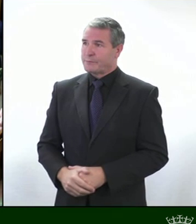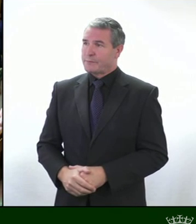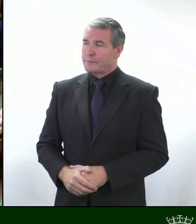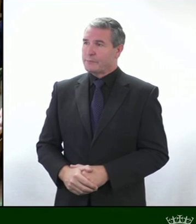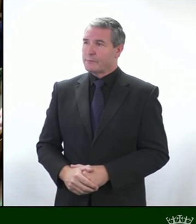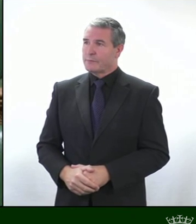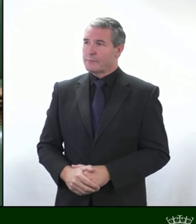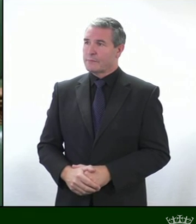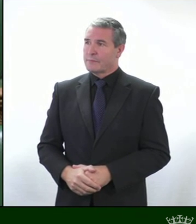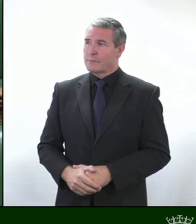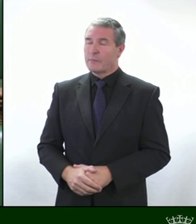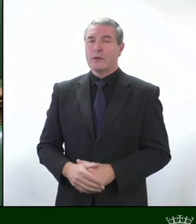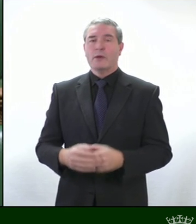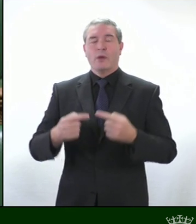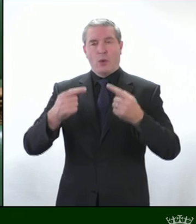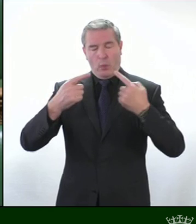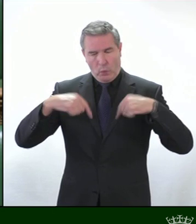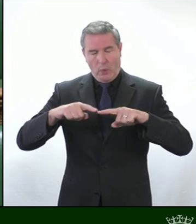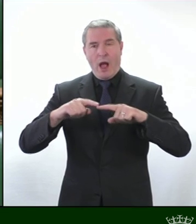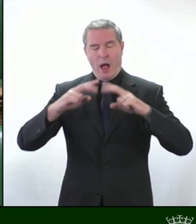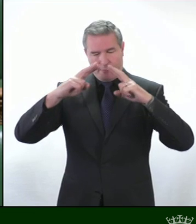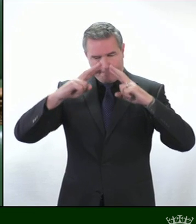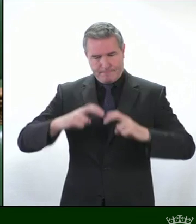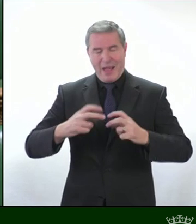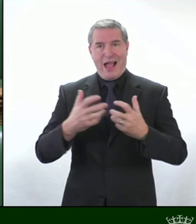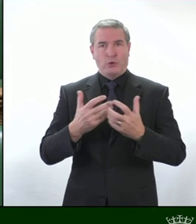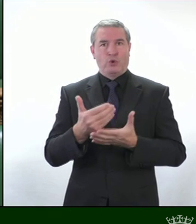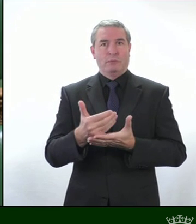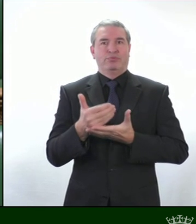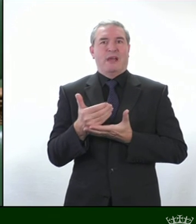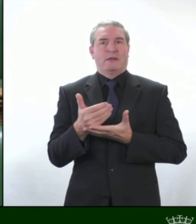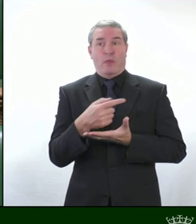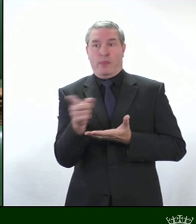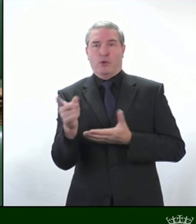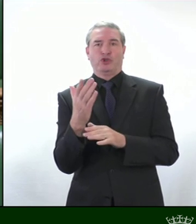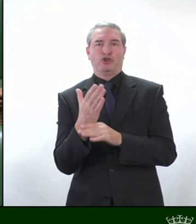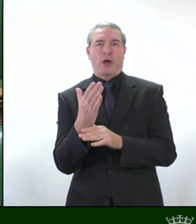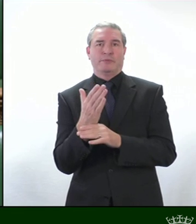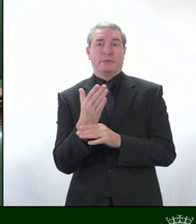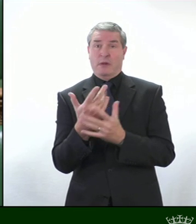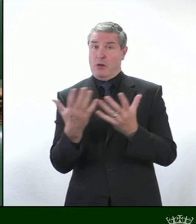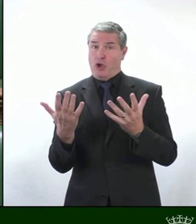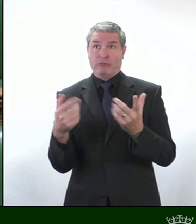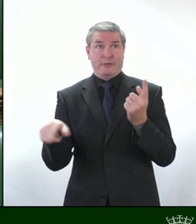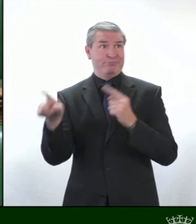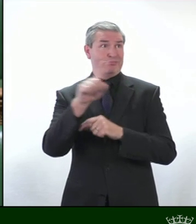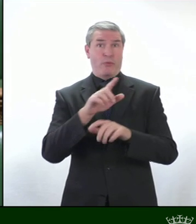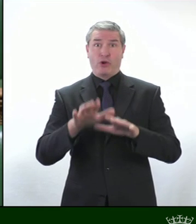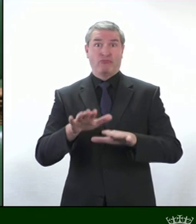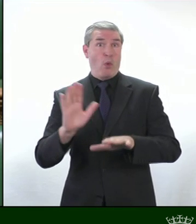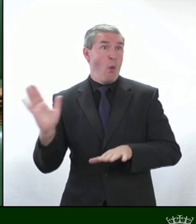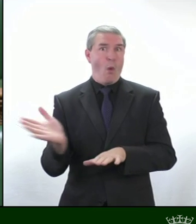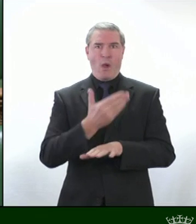We are looking at what we can do to protect all the jobs that are being lost currently across the country.